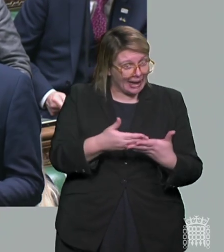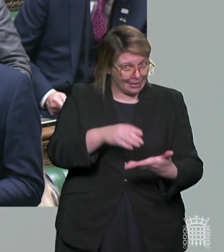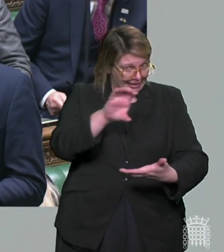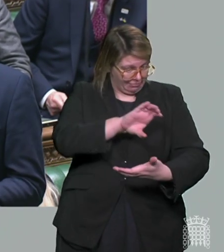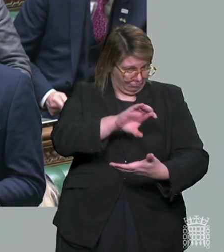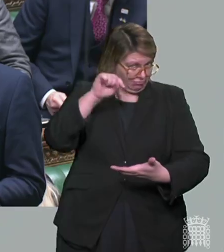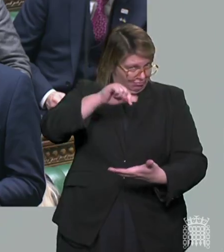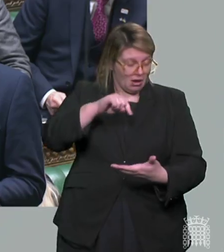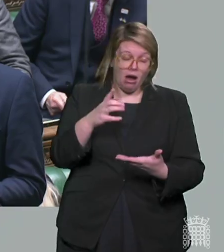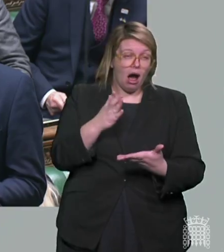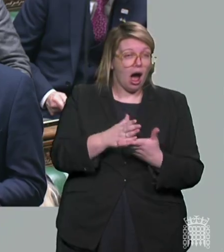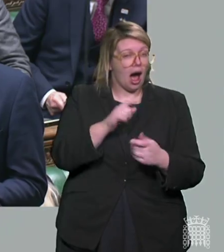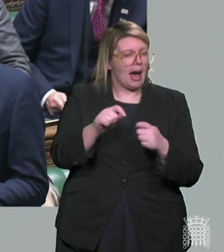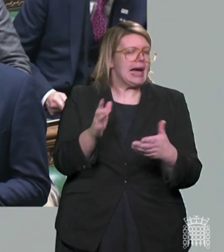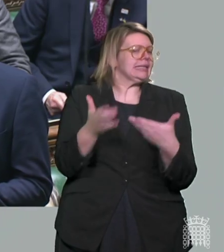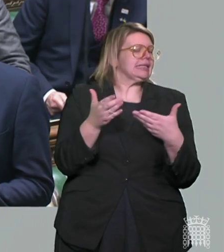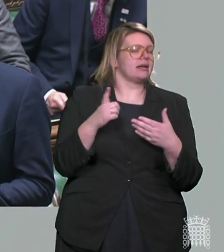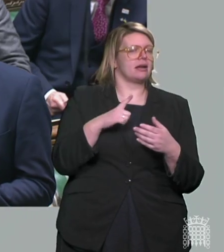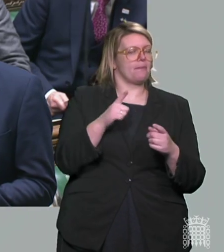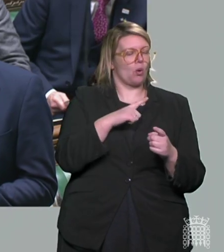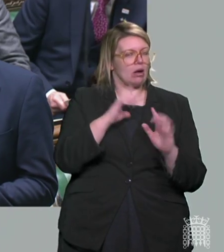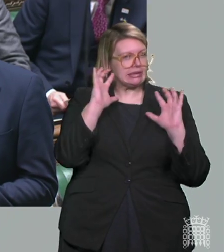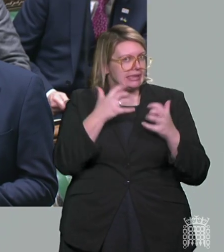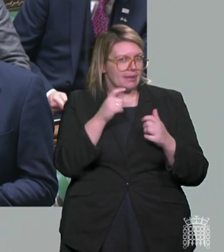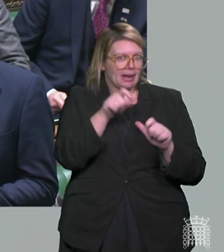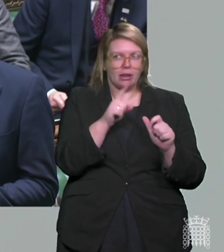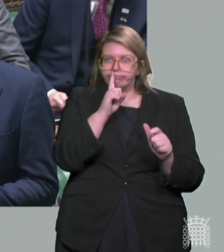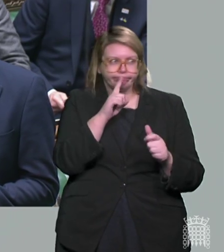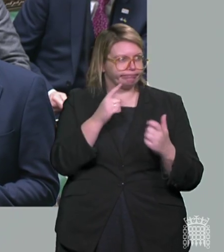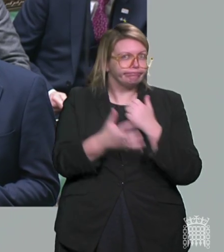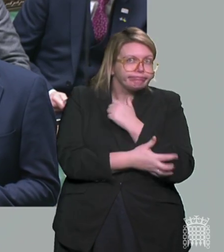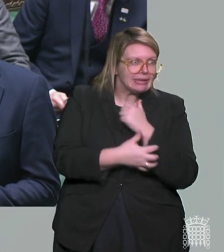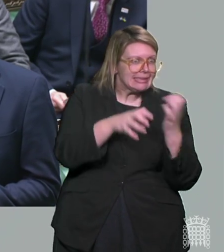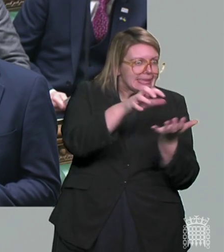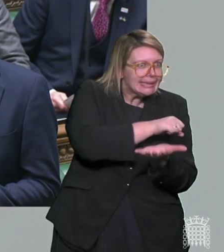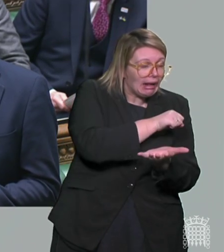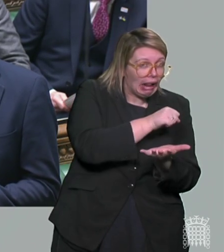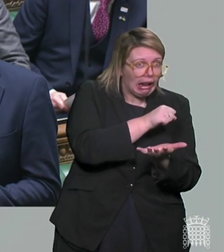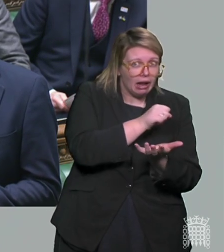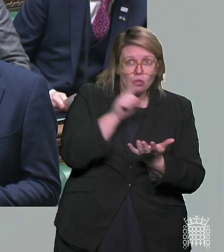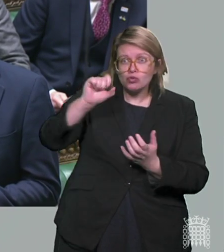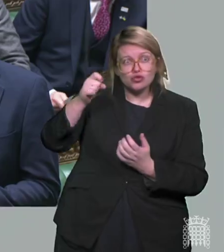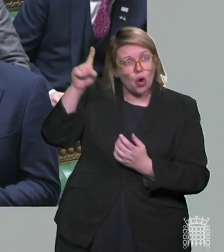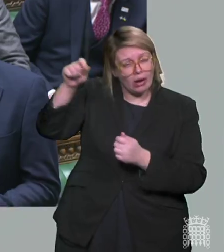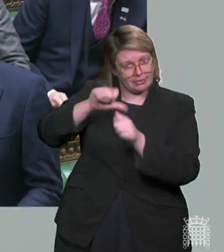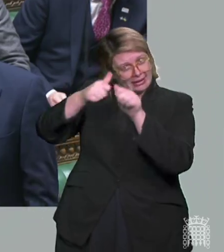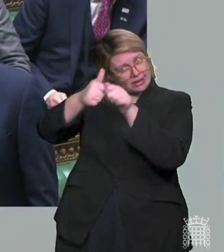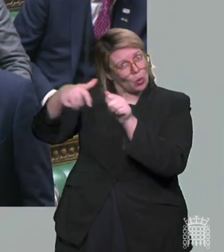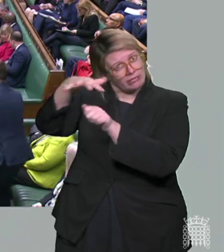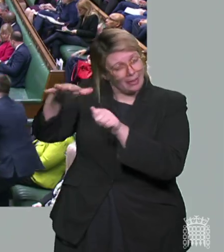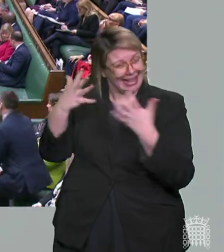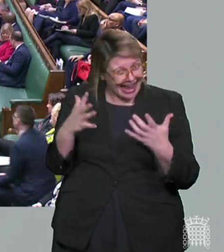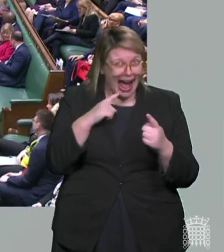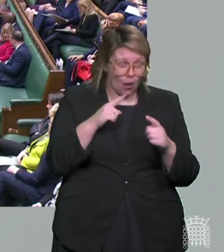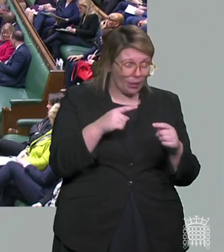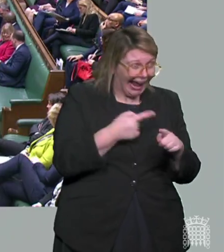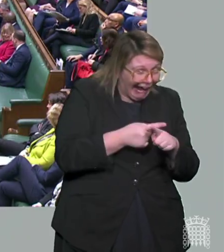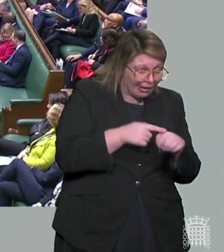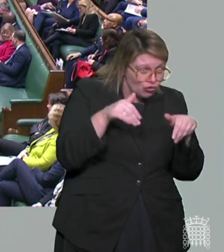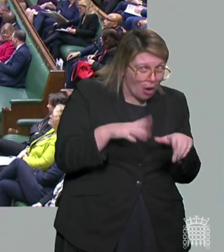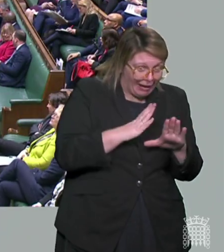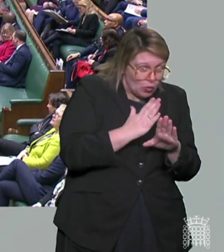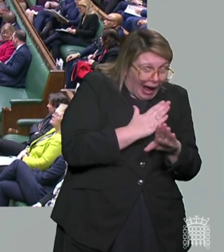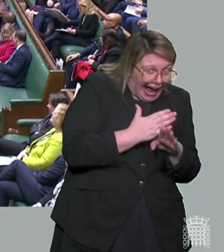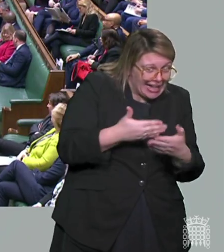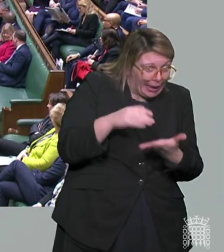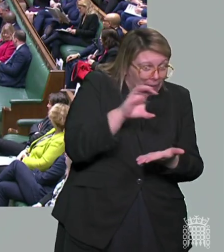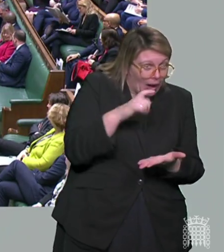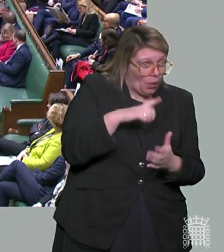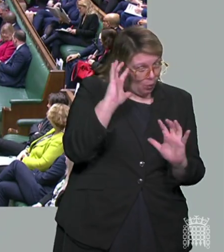Will the Minister outline what has gone wrong with the UK welfare state, when we have got to a stage where baby formula has to be put away because of fears of theft?